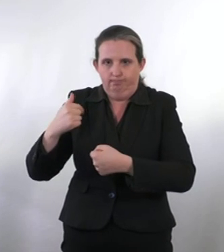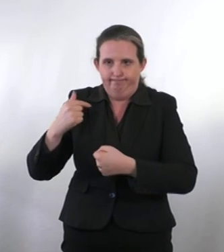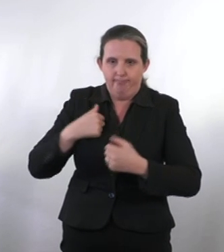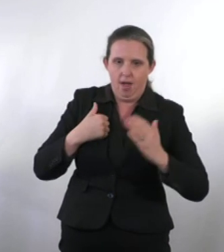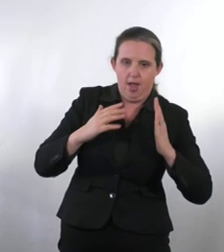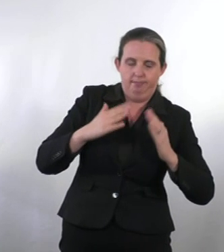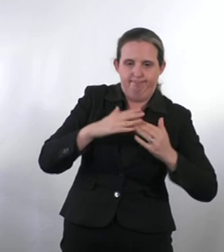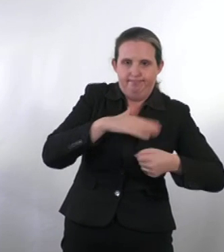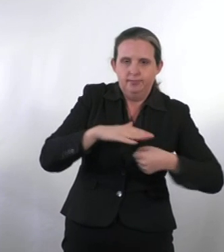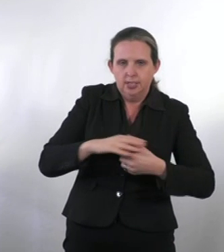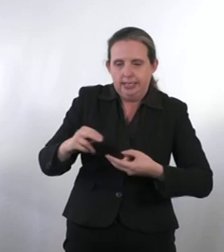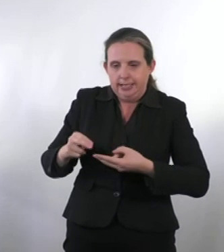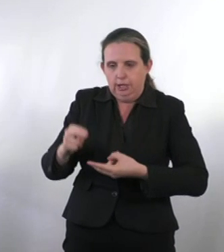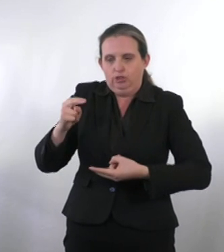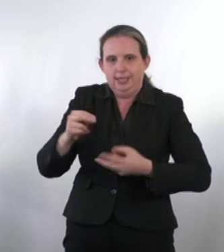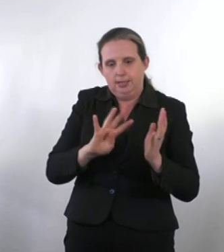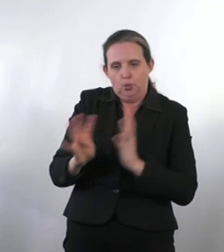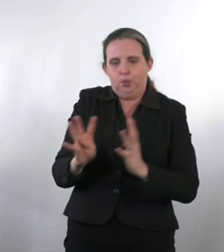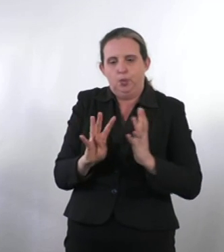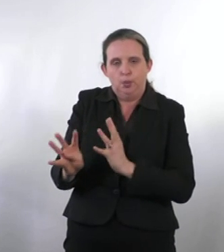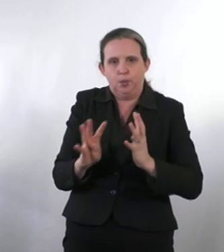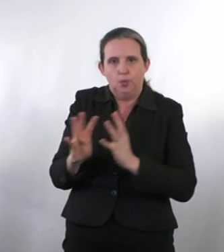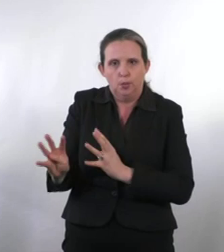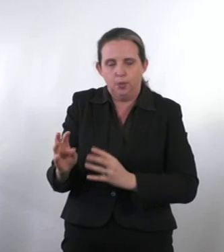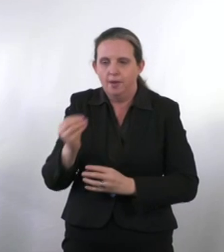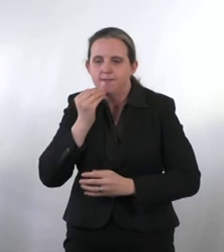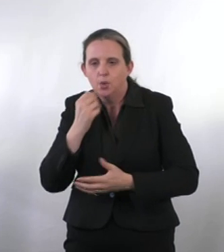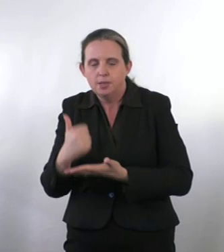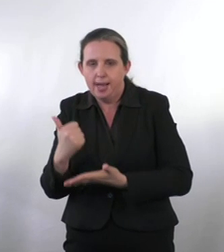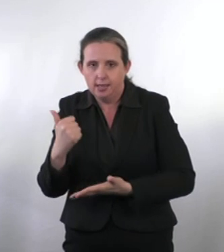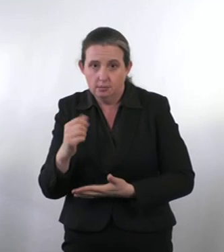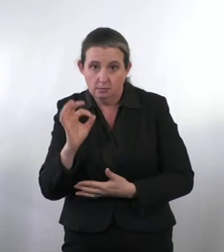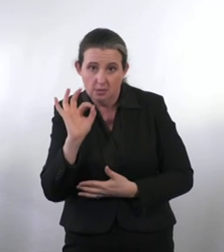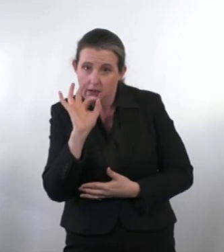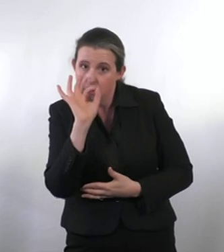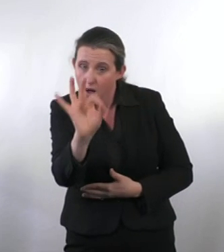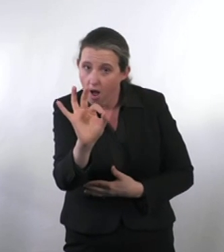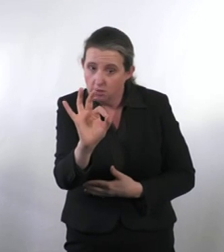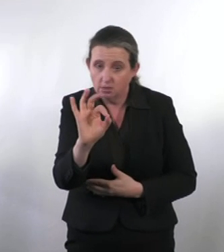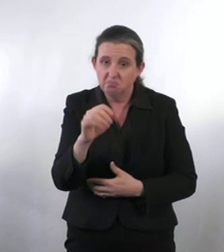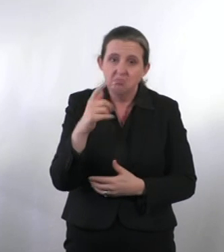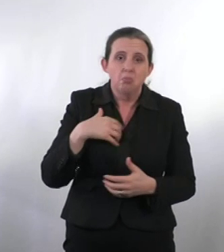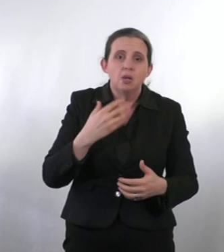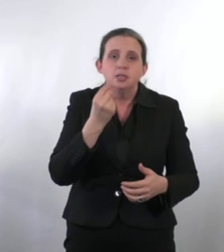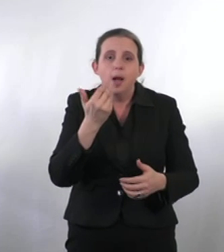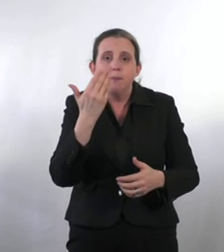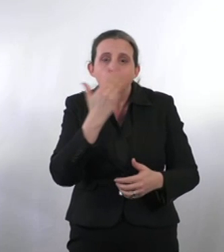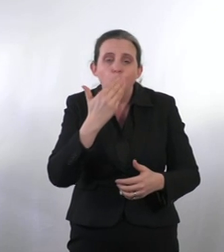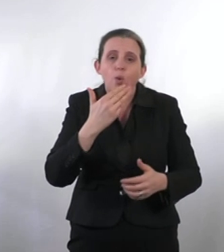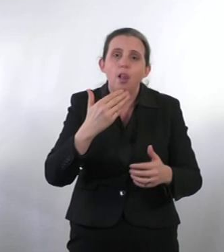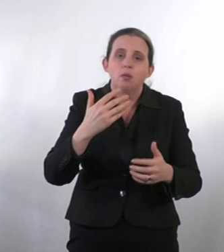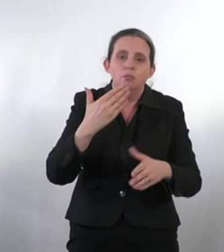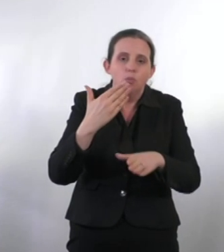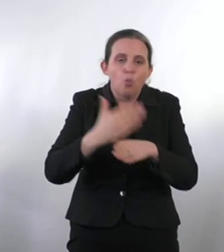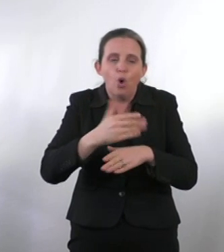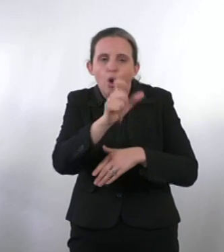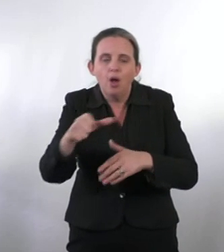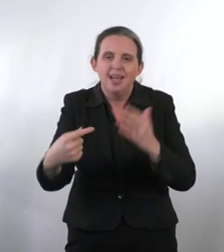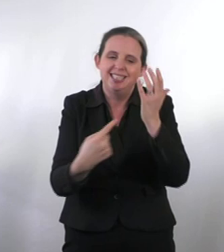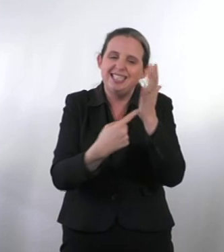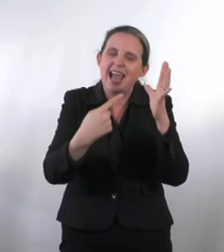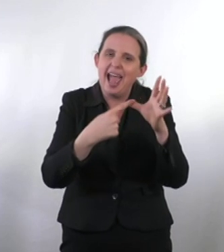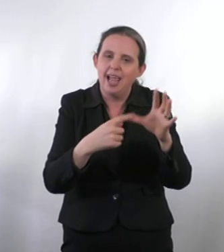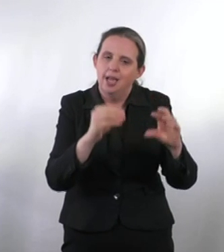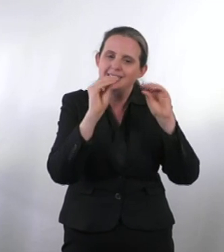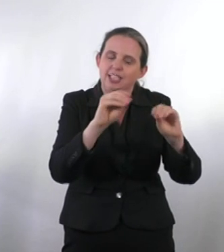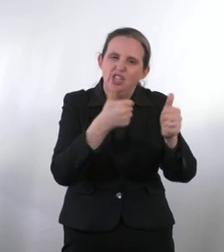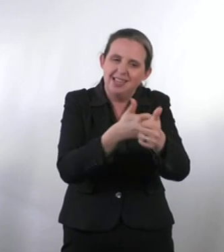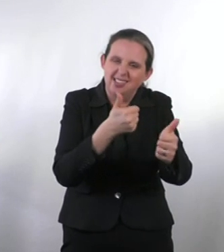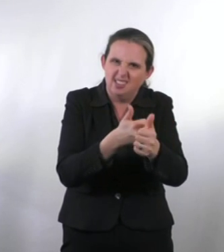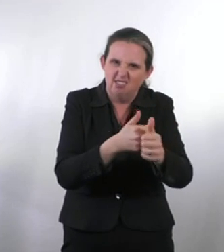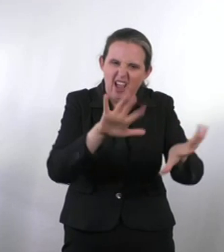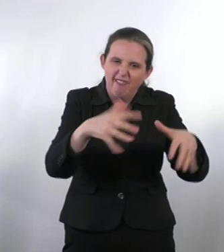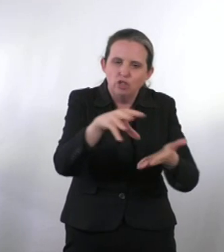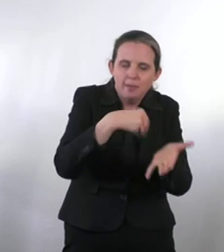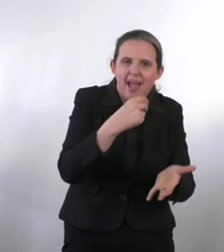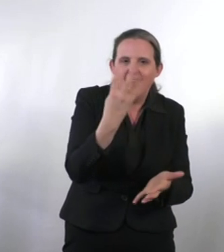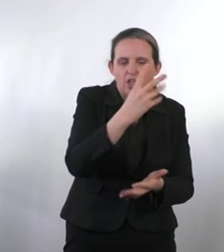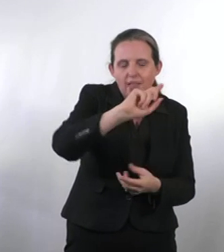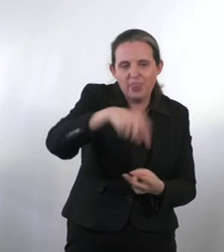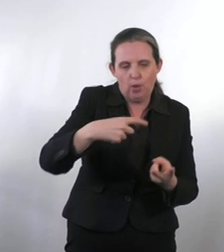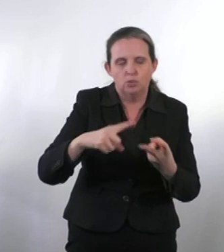Can the Prime Minister therefore tell us whether he thinks the median pay of teaching assistants of just under £14,000, and of nursing auxiliaries of £18,000, is enough to live on?